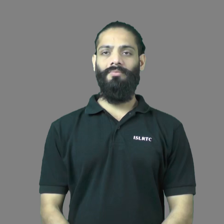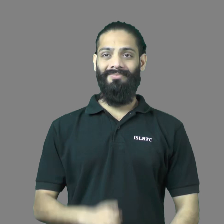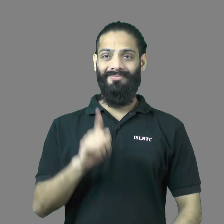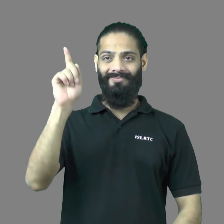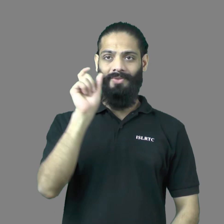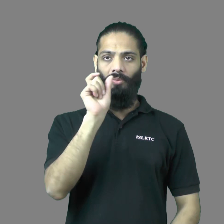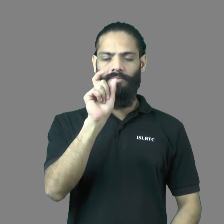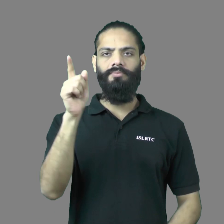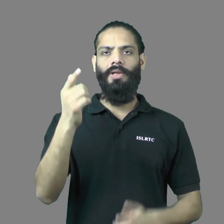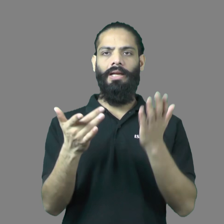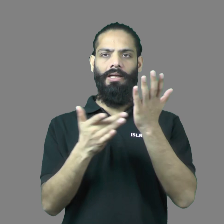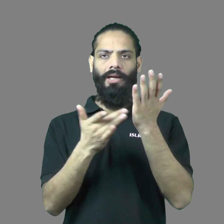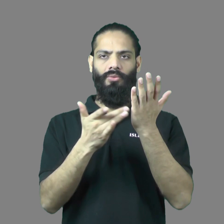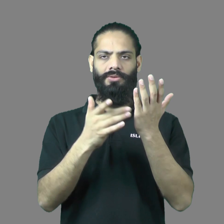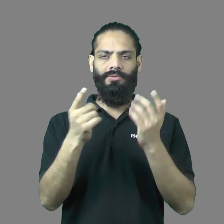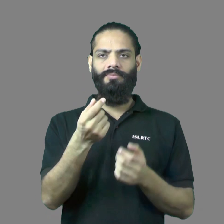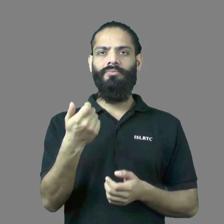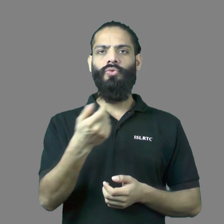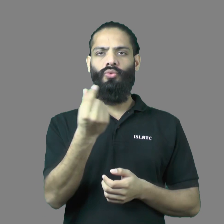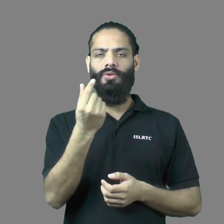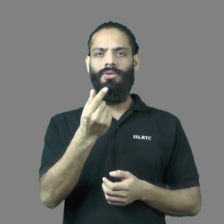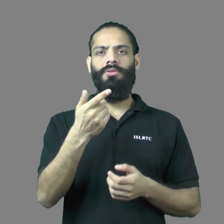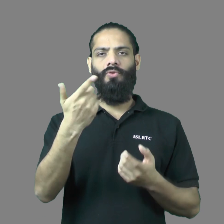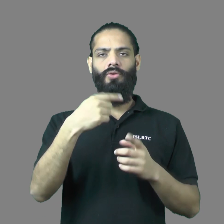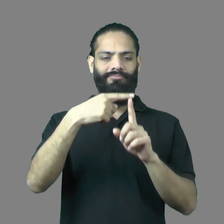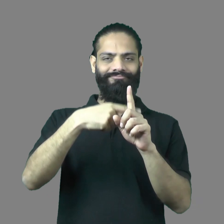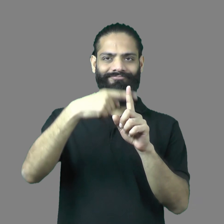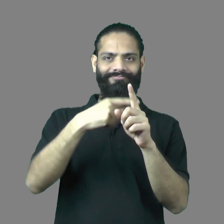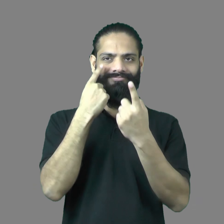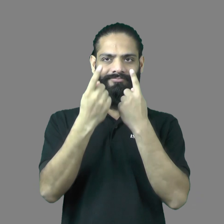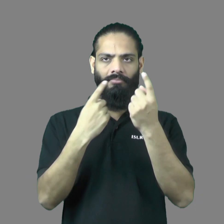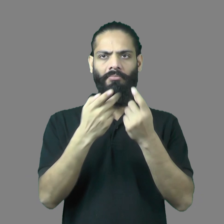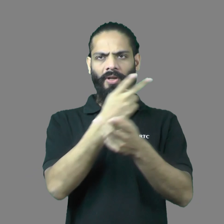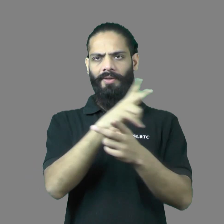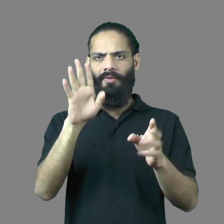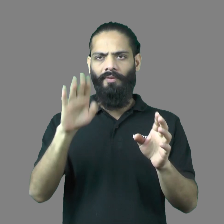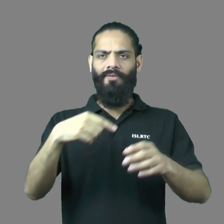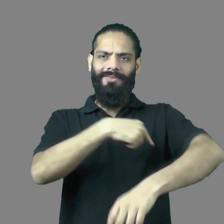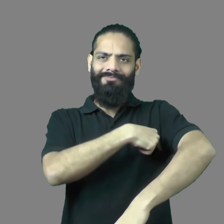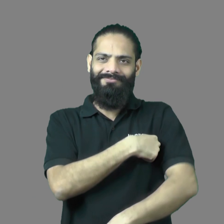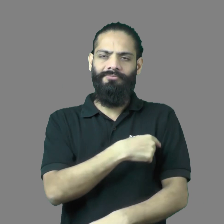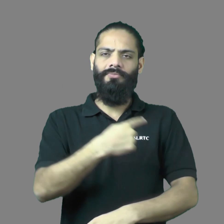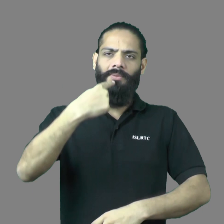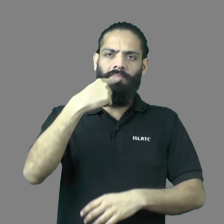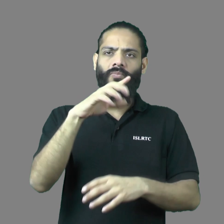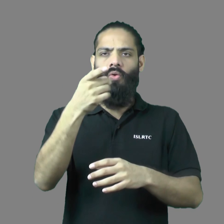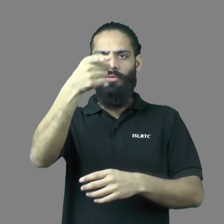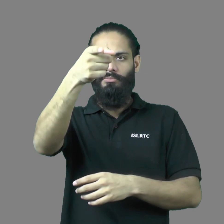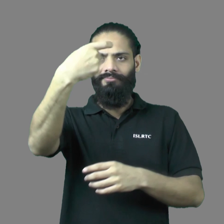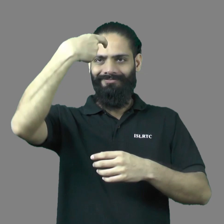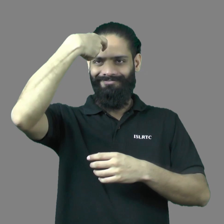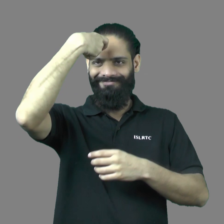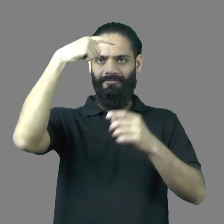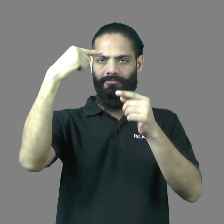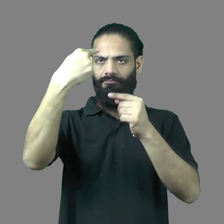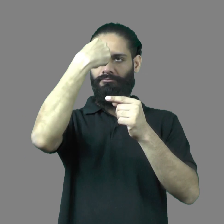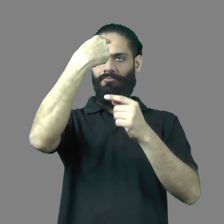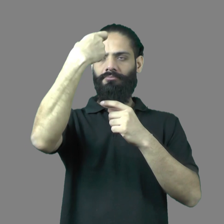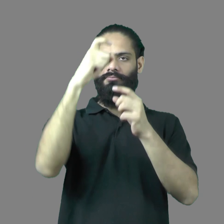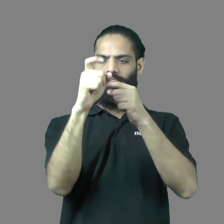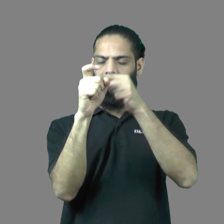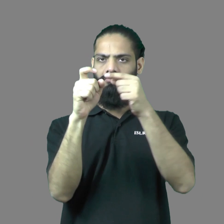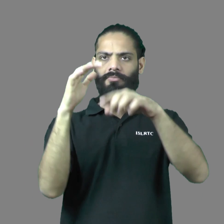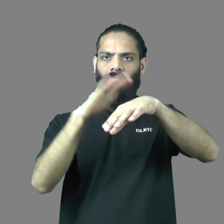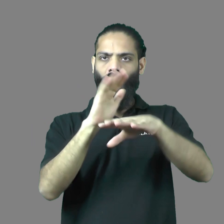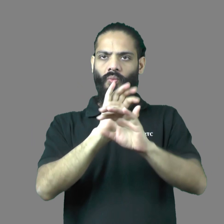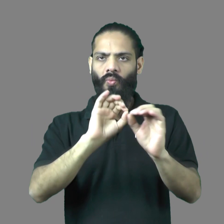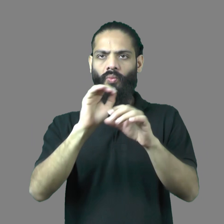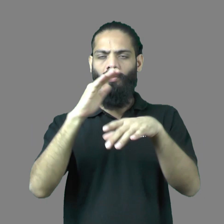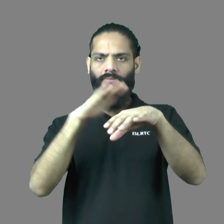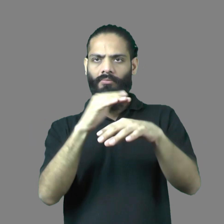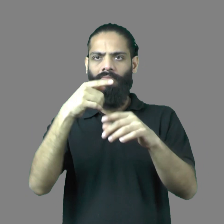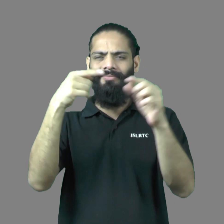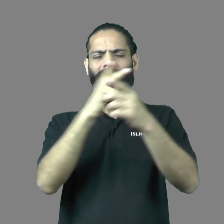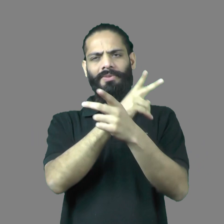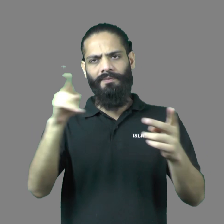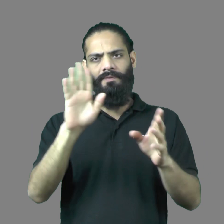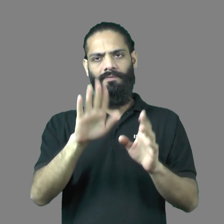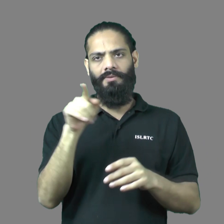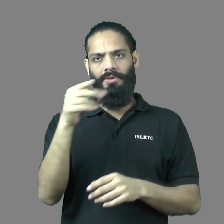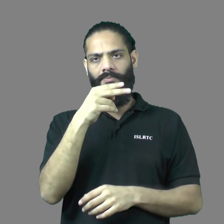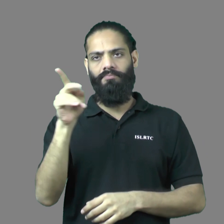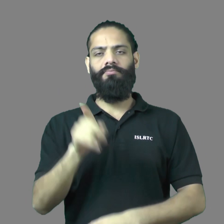Thermometer